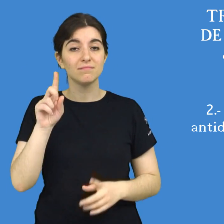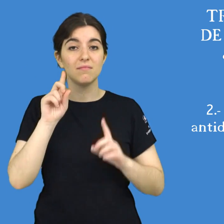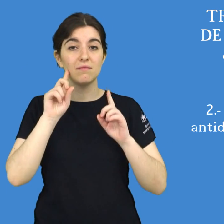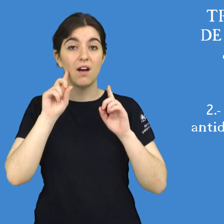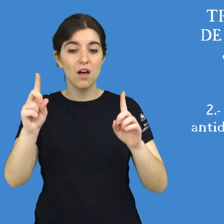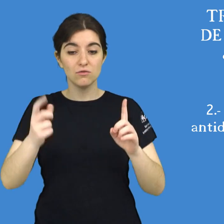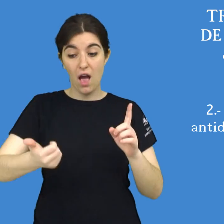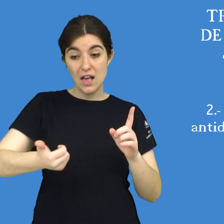caso